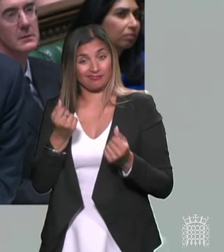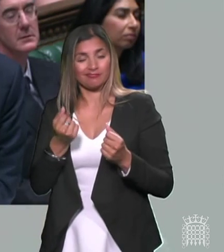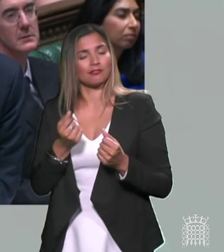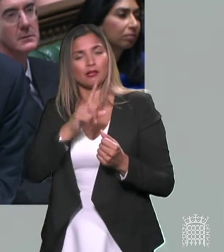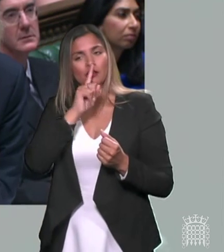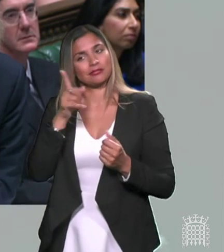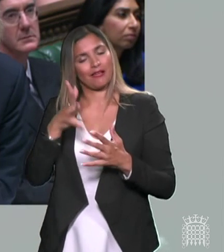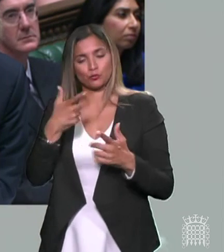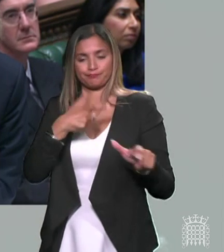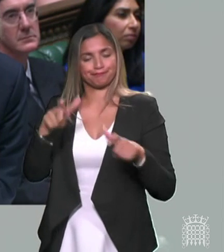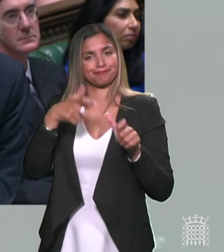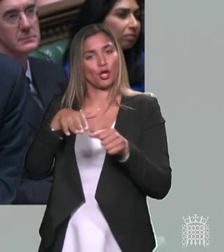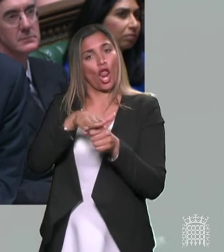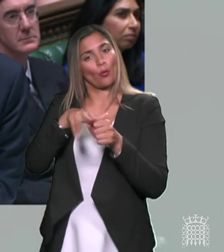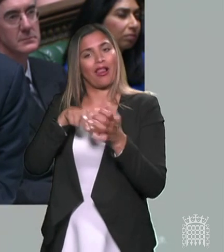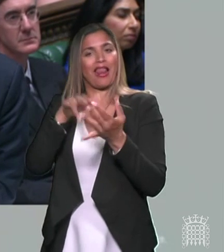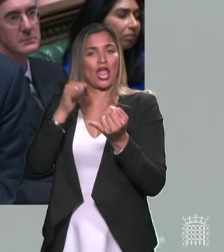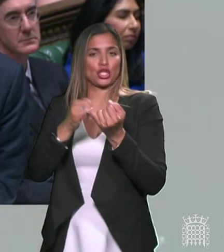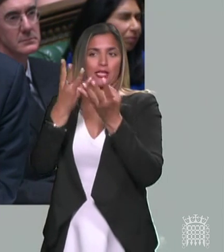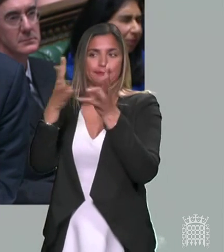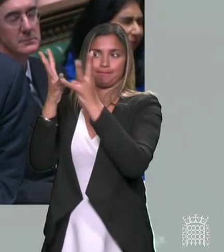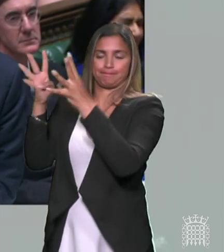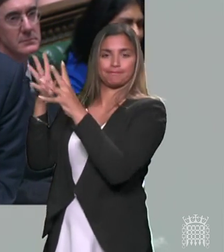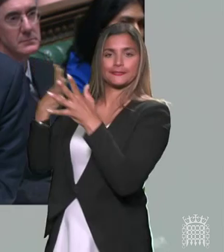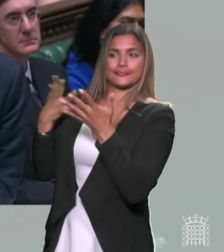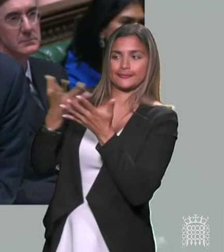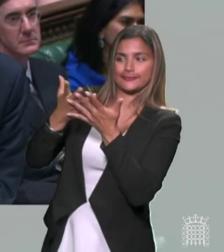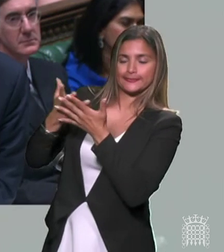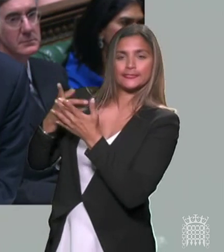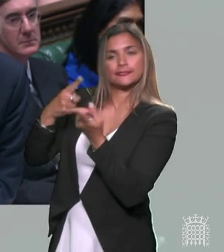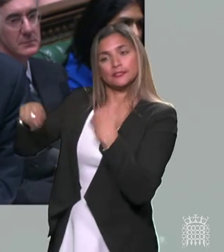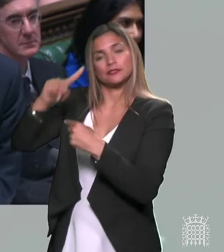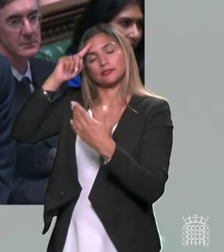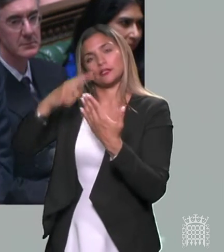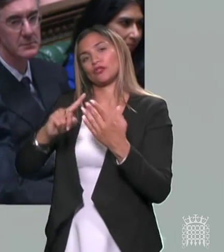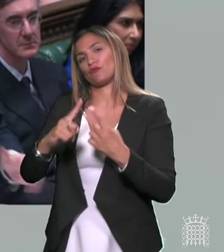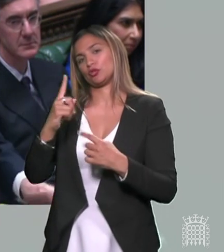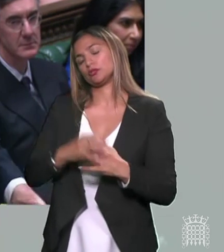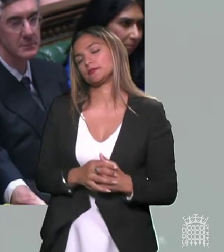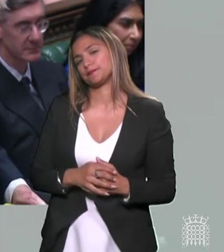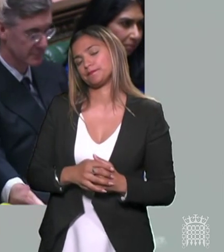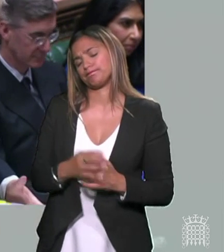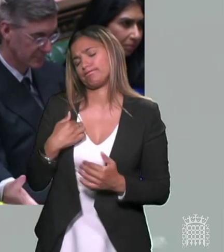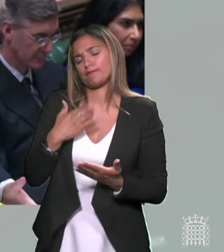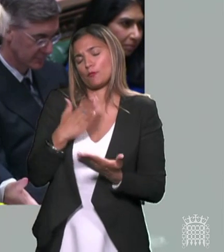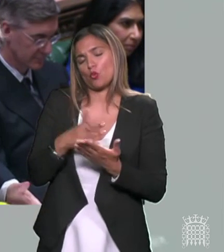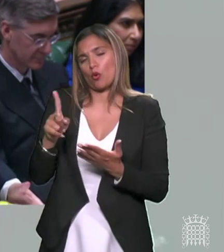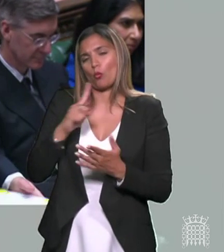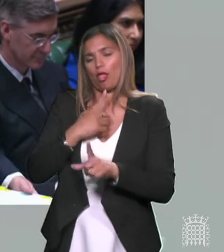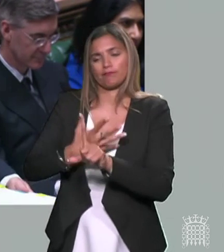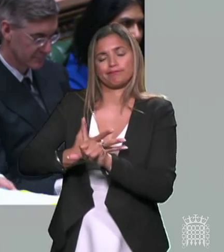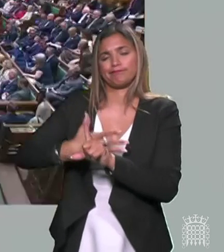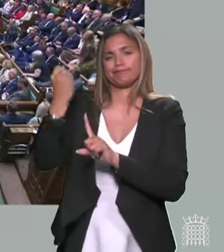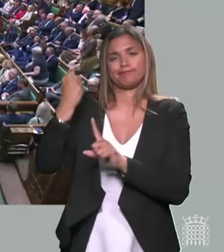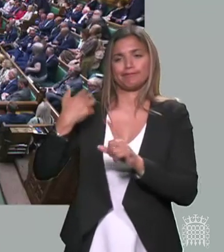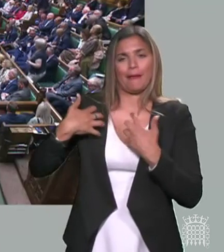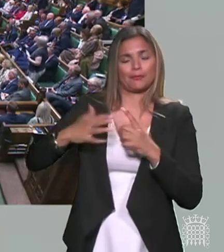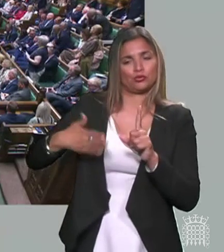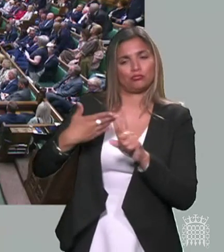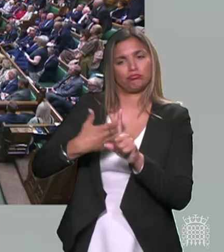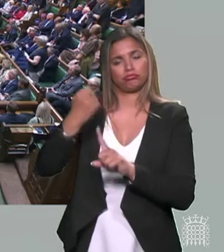The local NHS bodies will have to make up their minds on it, but I am sure he will continue to make lively representations.